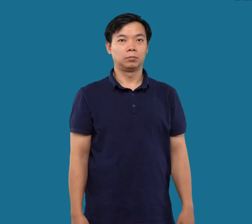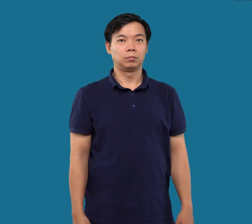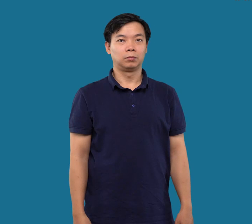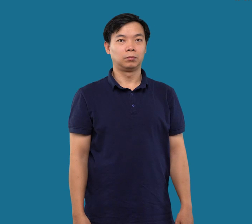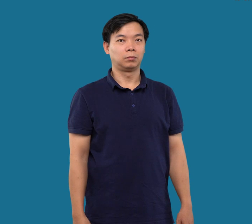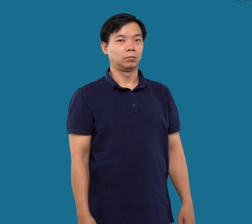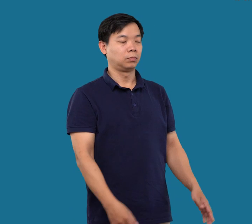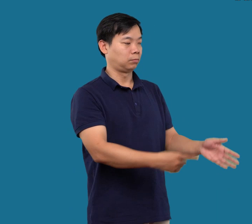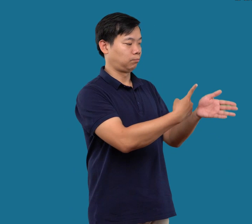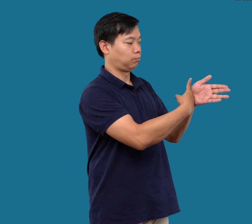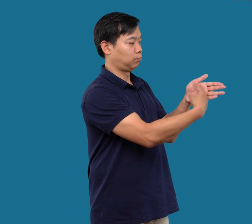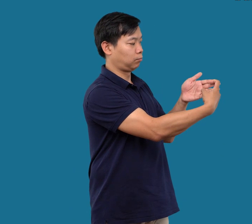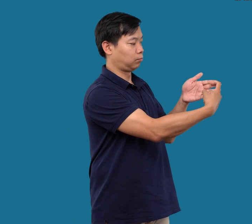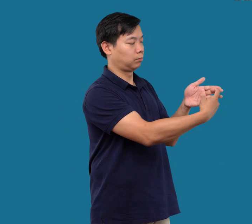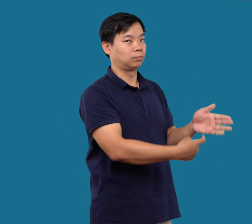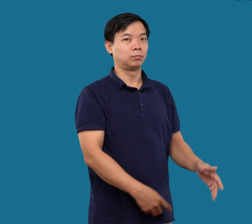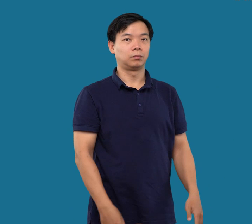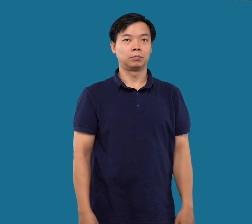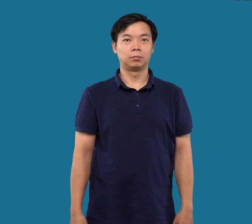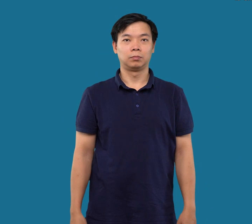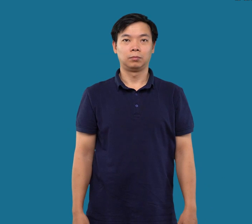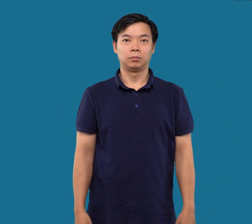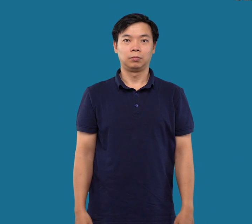bảng cửu chương